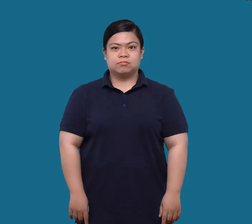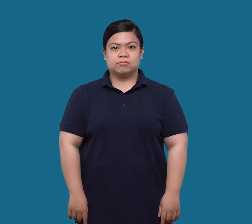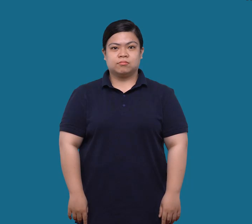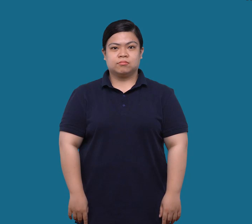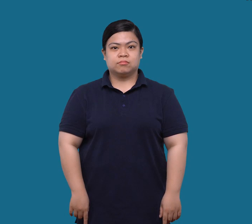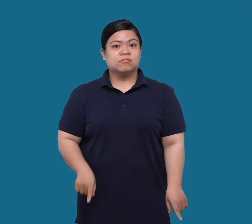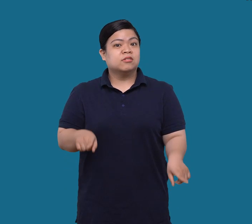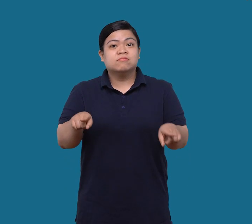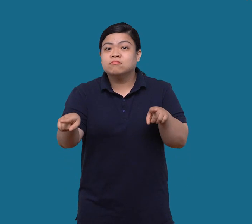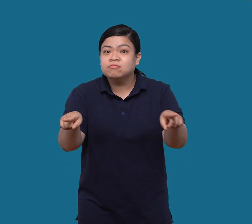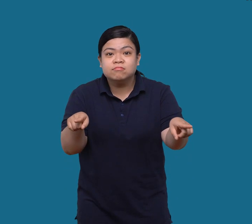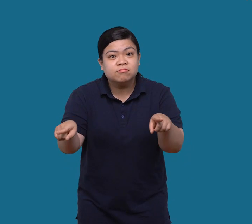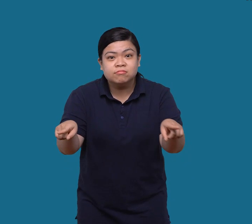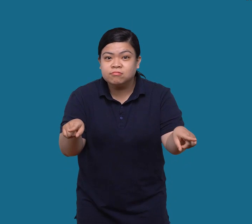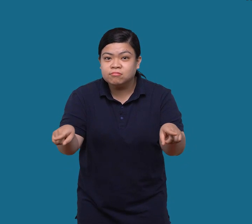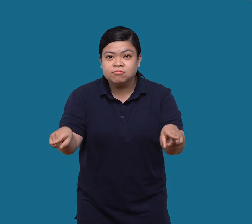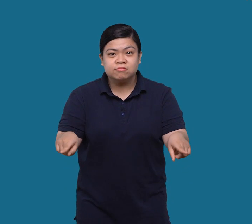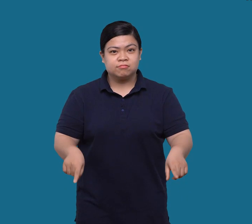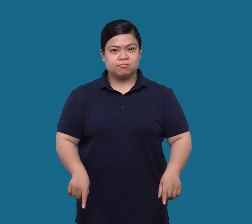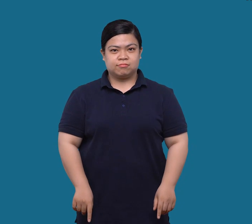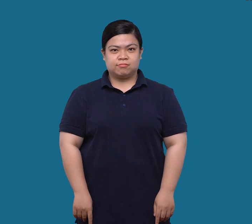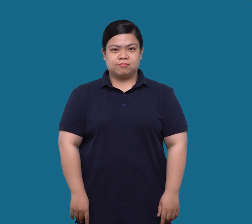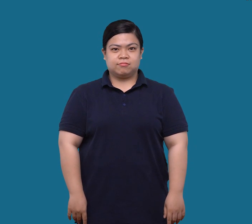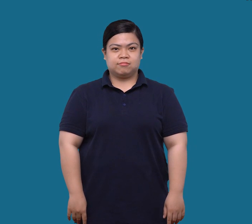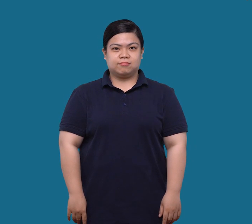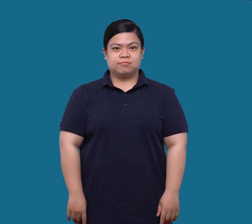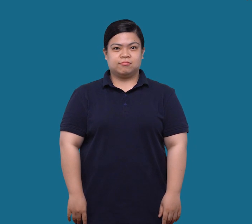hay là (hoặc là)